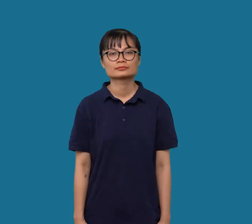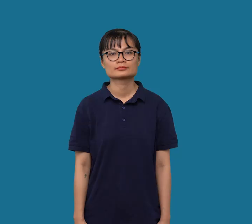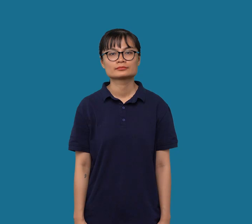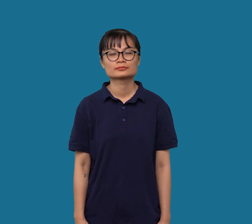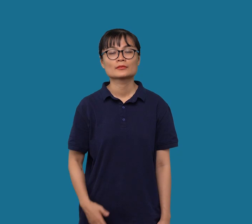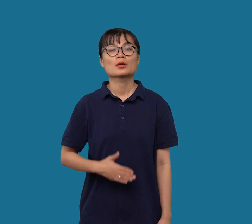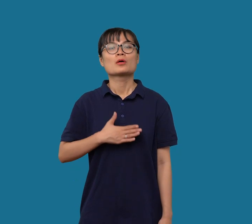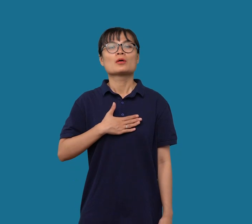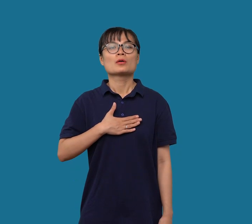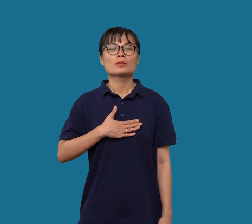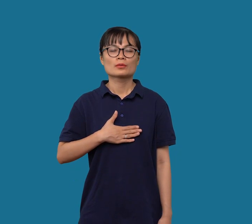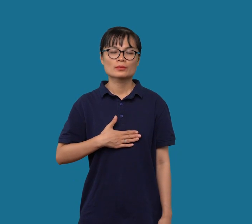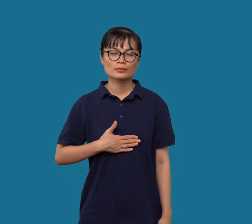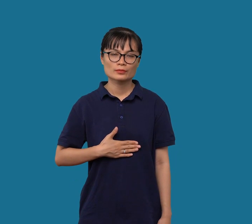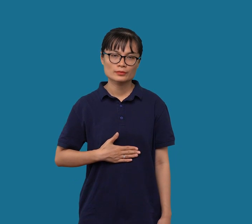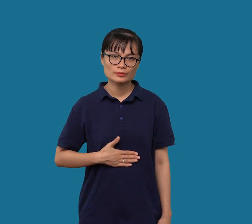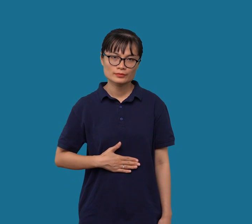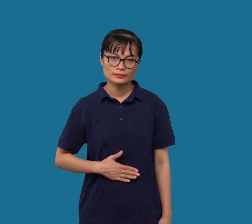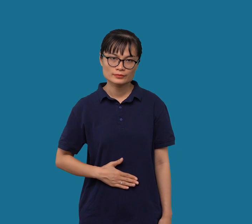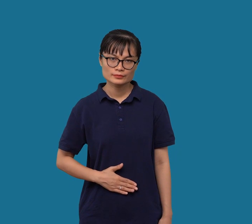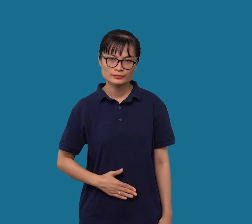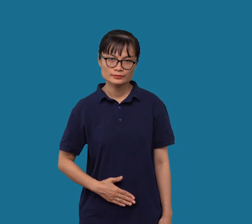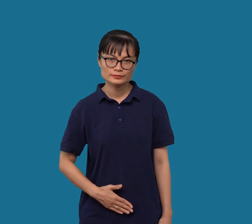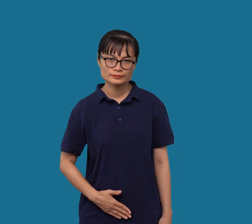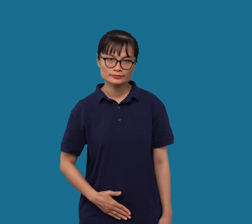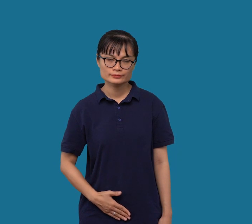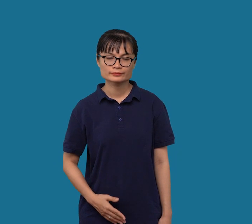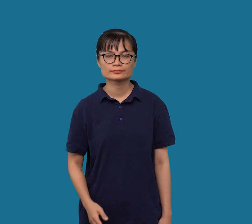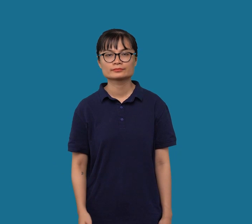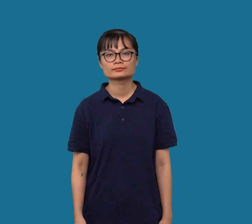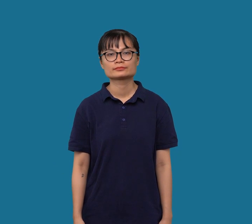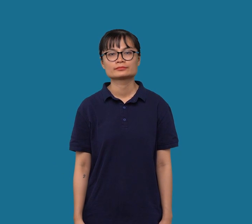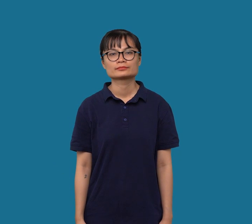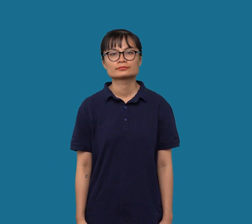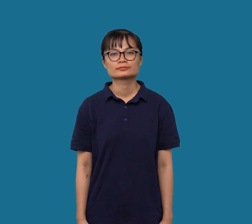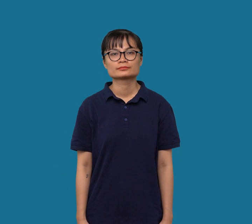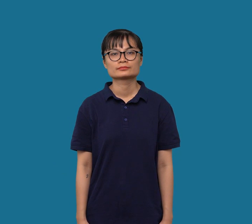yên lòng